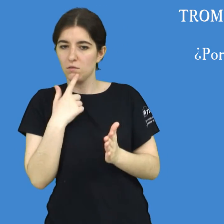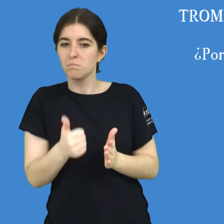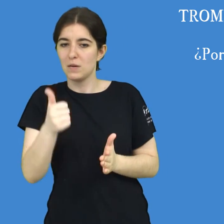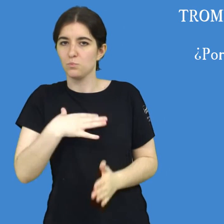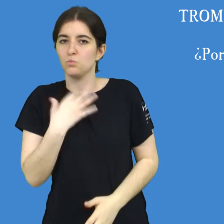más cantidad